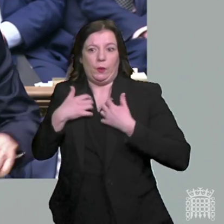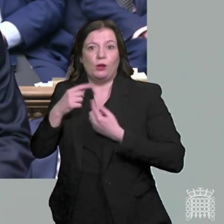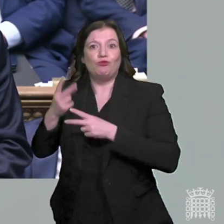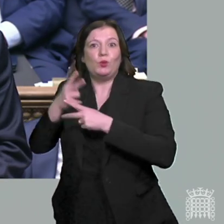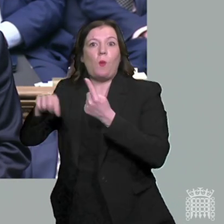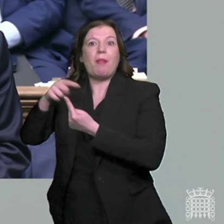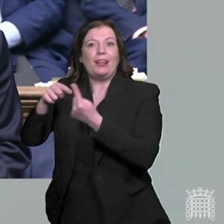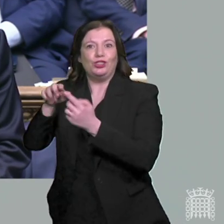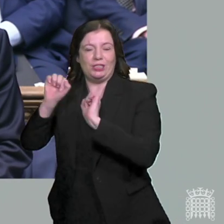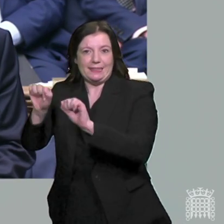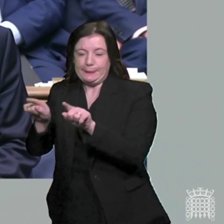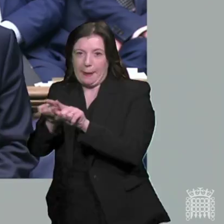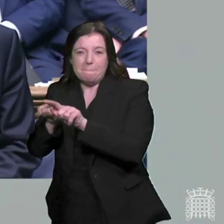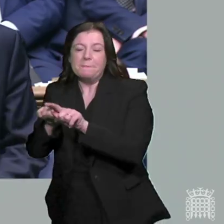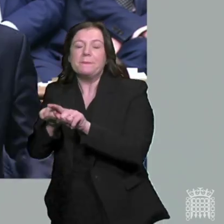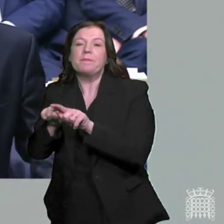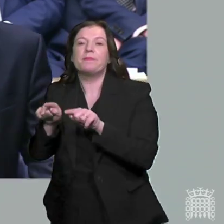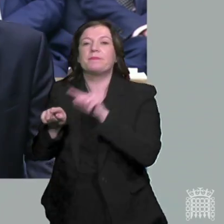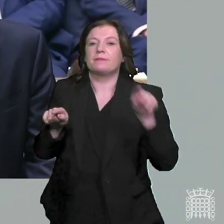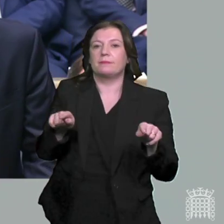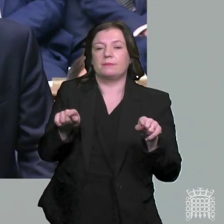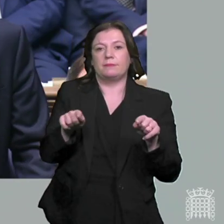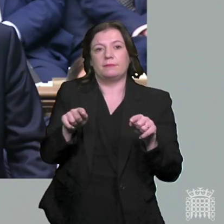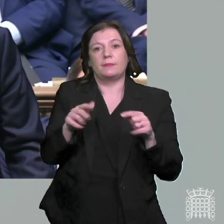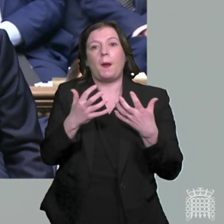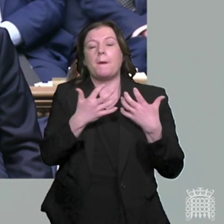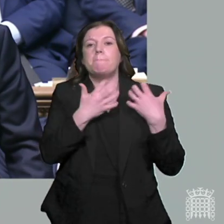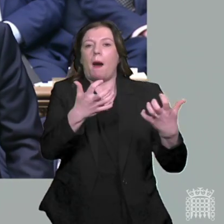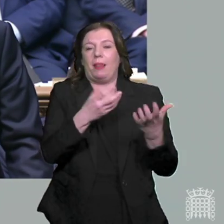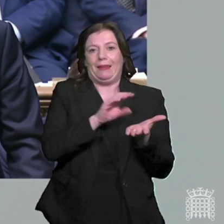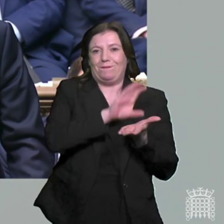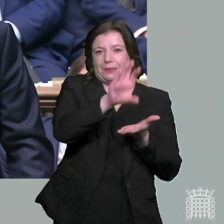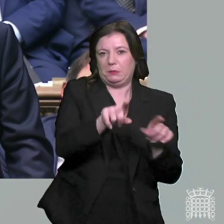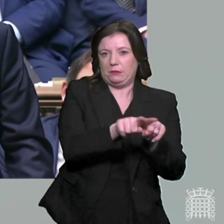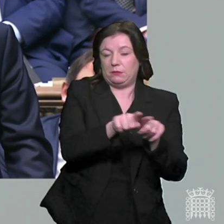Alongside that will come more public investment.